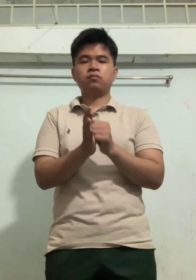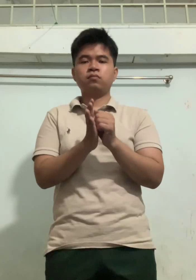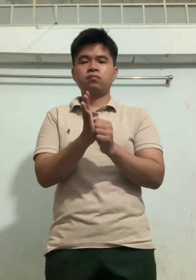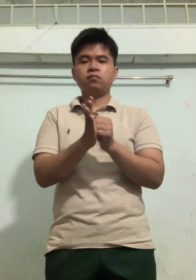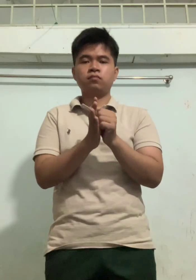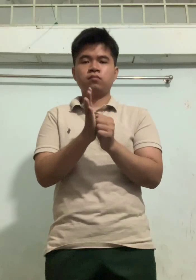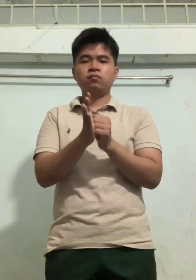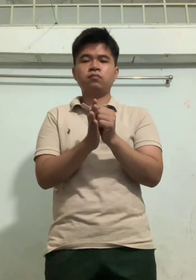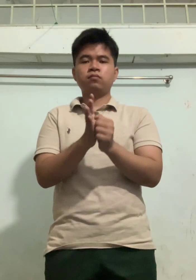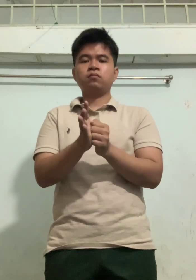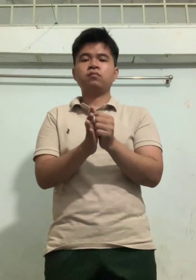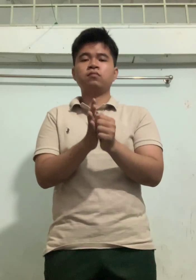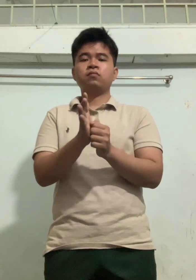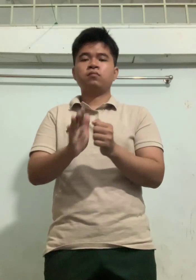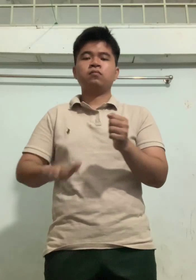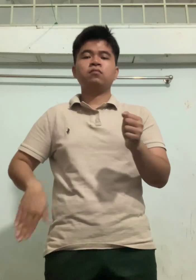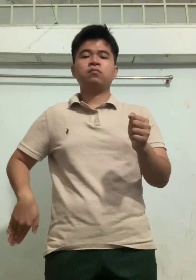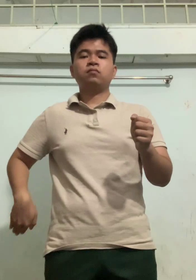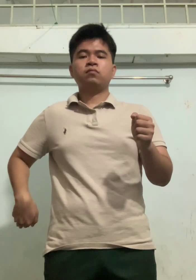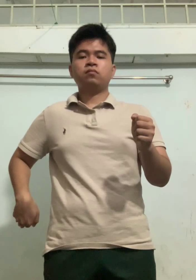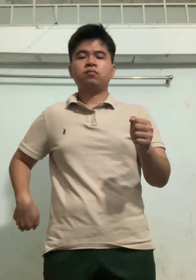thang sau